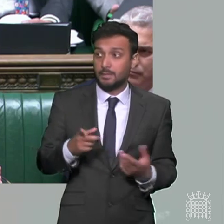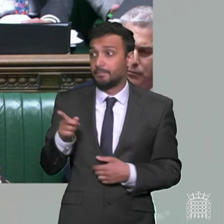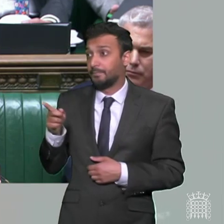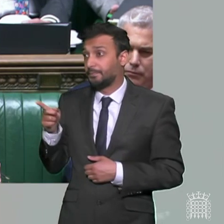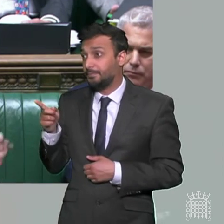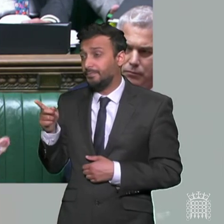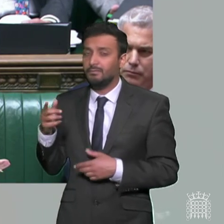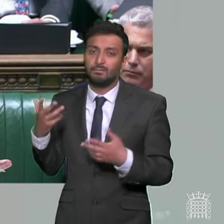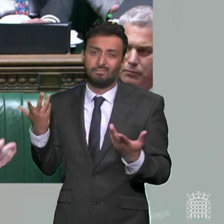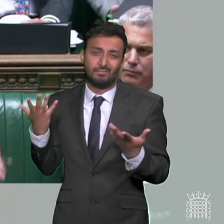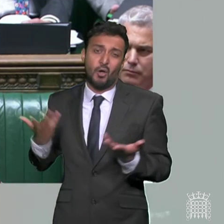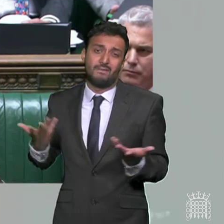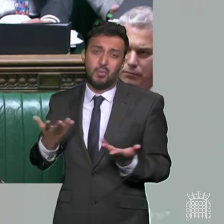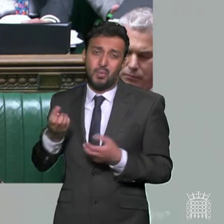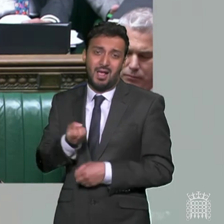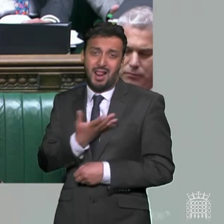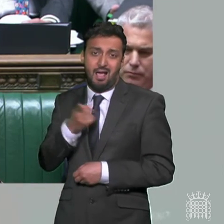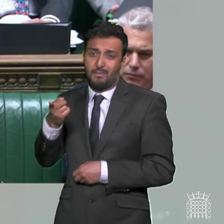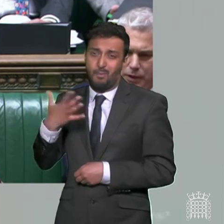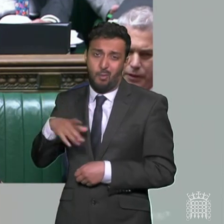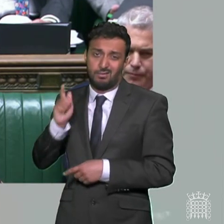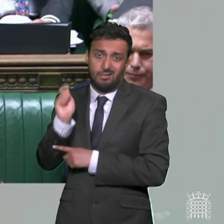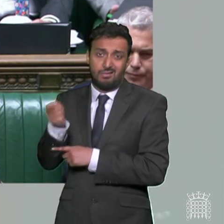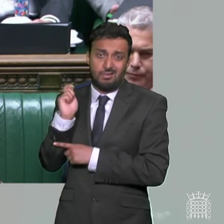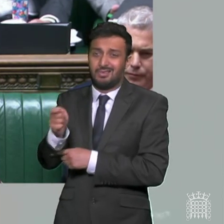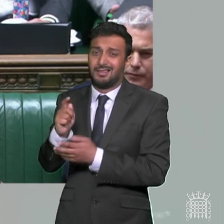Labour wants to tax business the whole time.